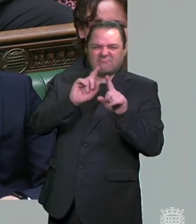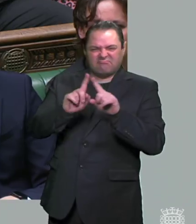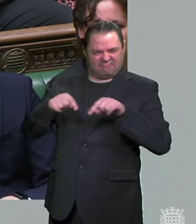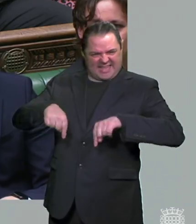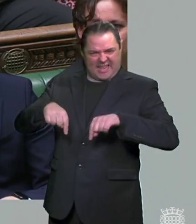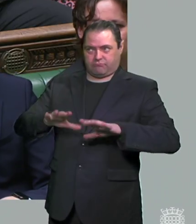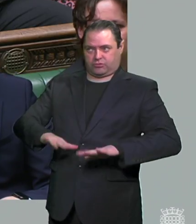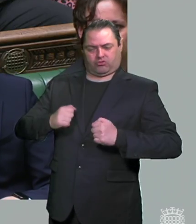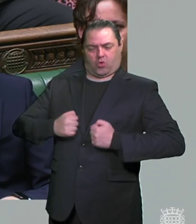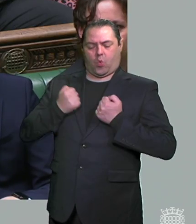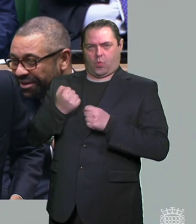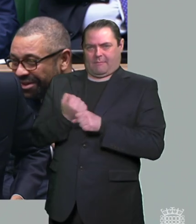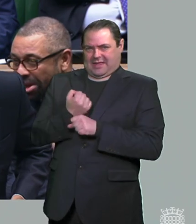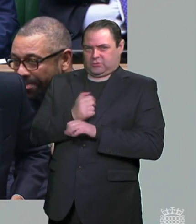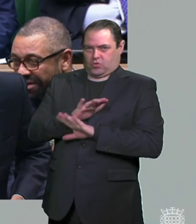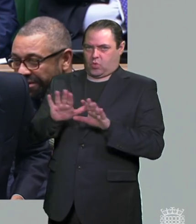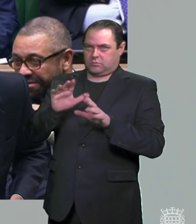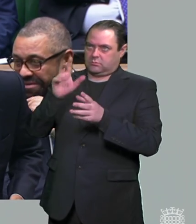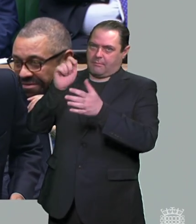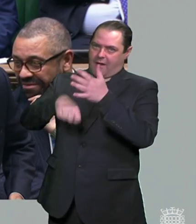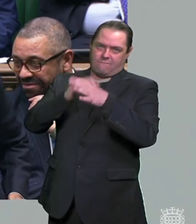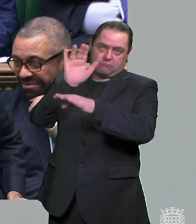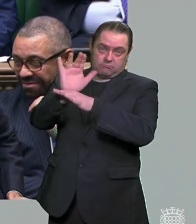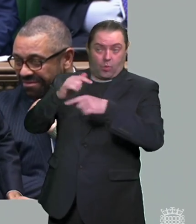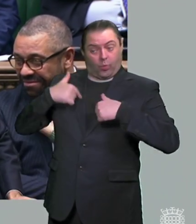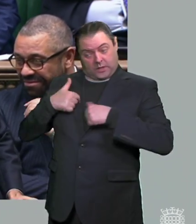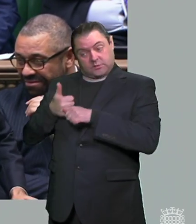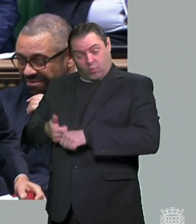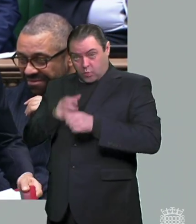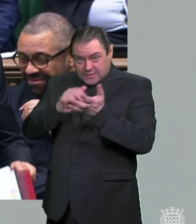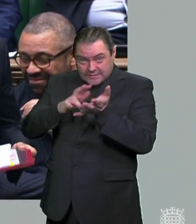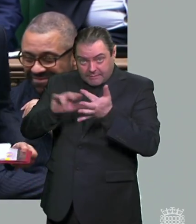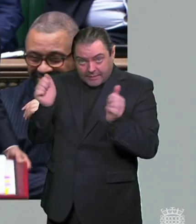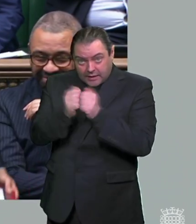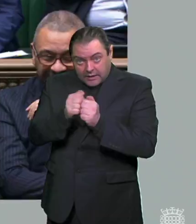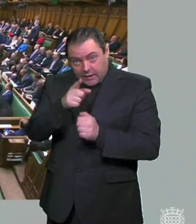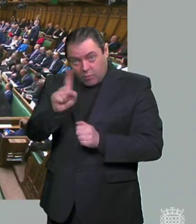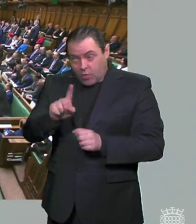That is something that this Government support; maybe the honourable Gentleman could confirm whether the SNP supports it.